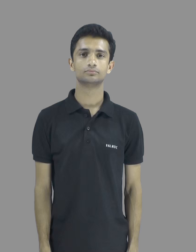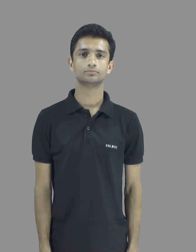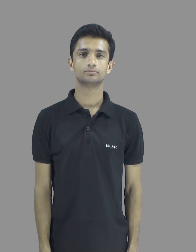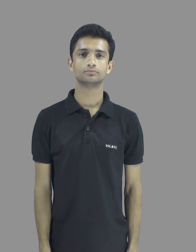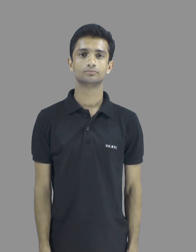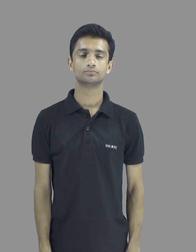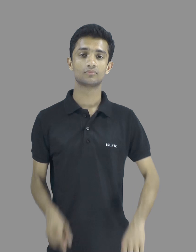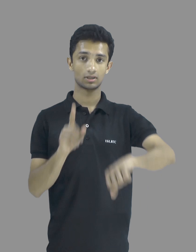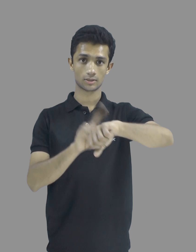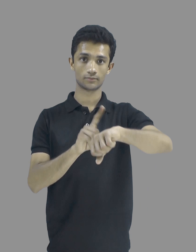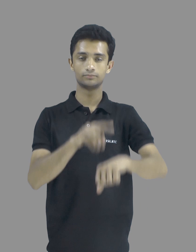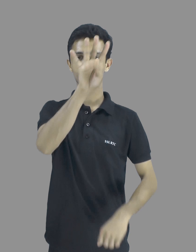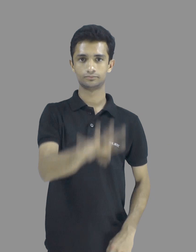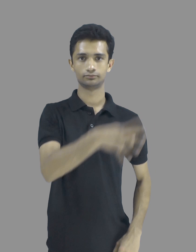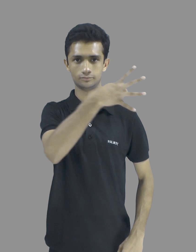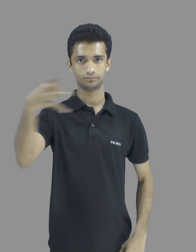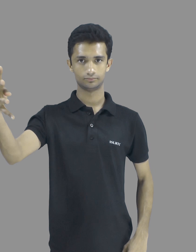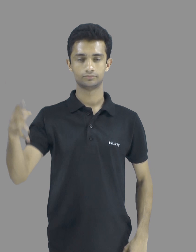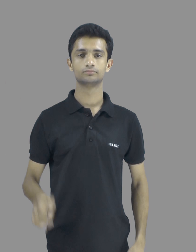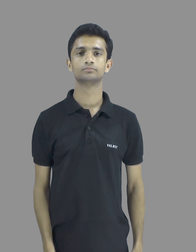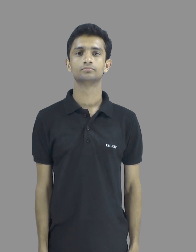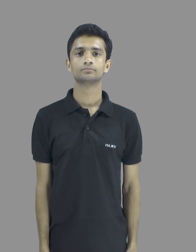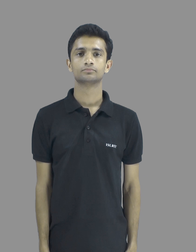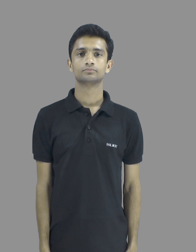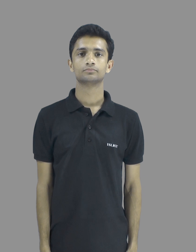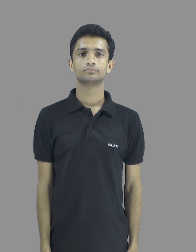Time Table